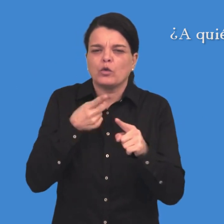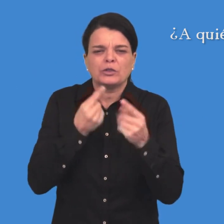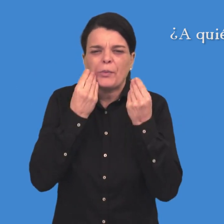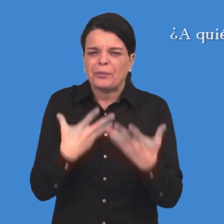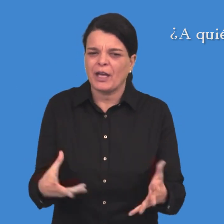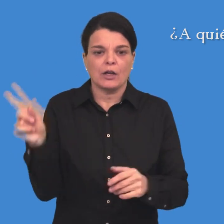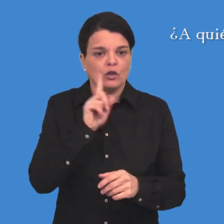bien